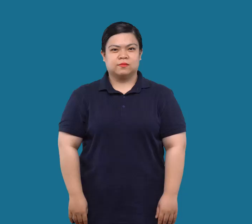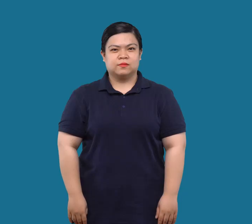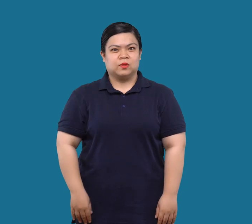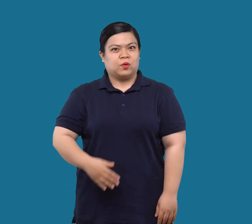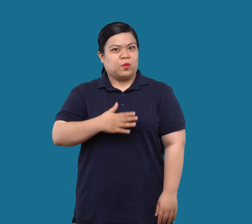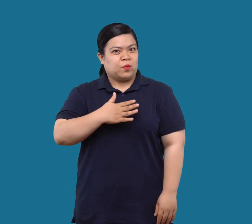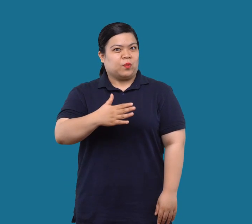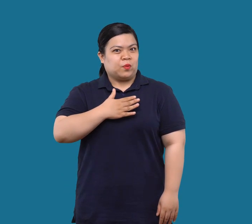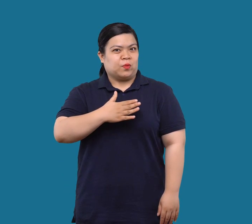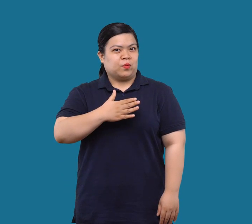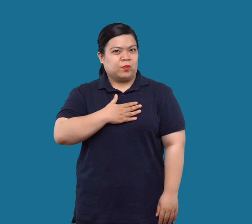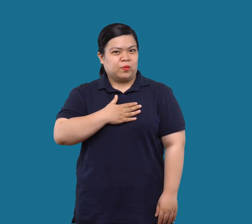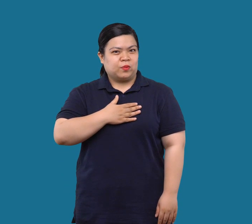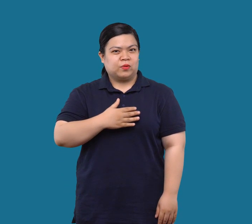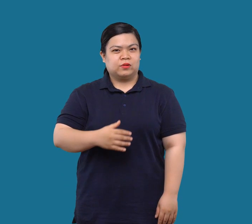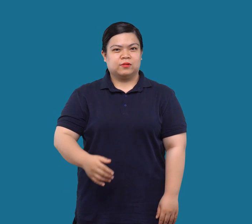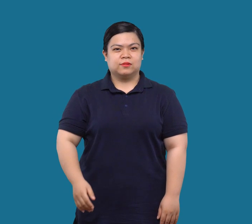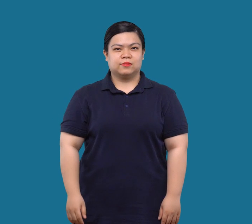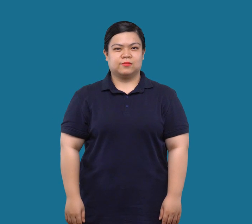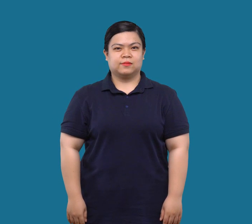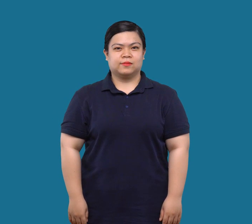hồi hộp